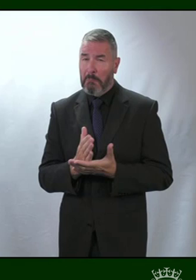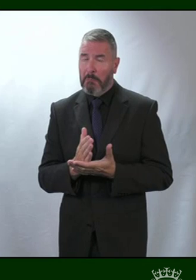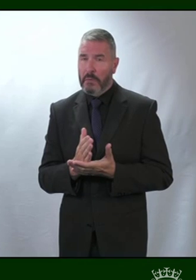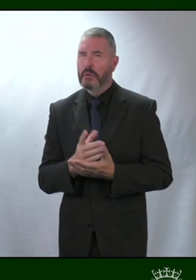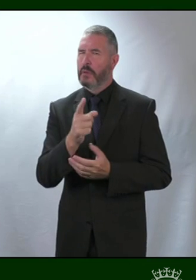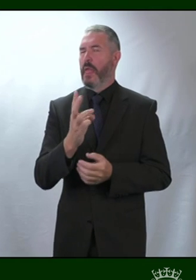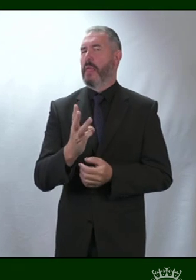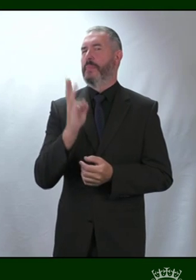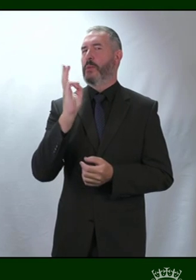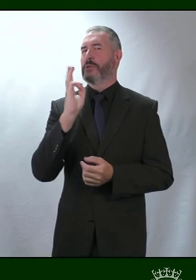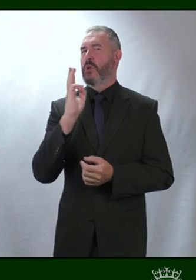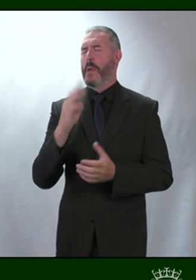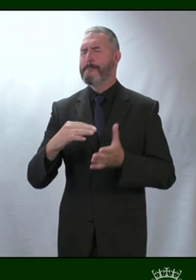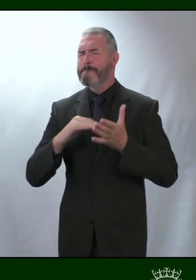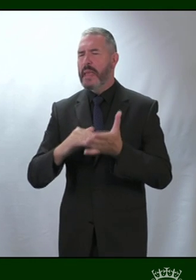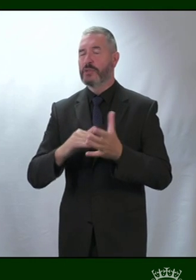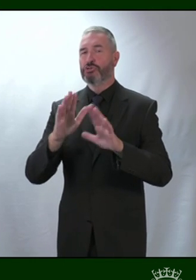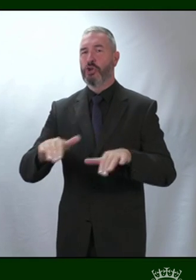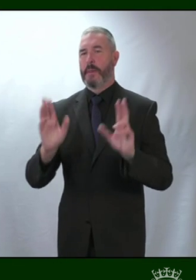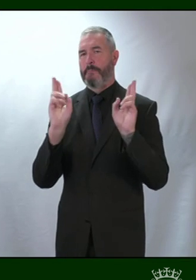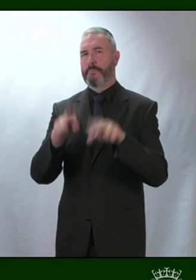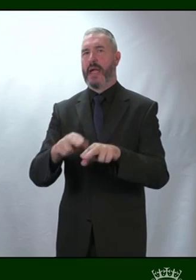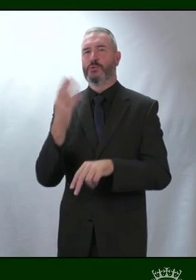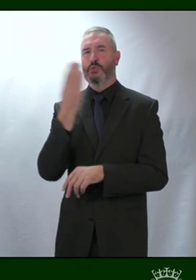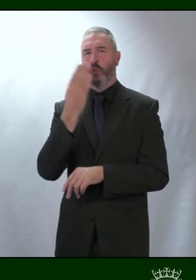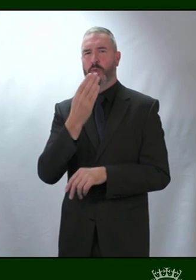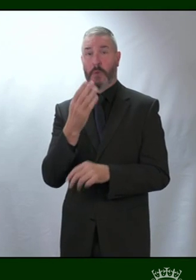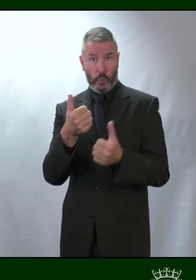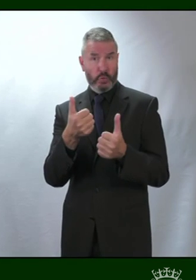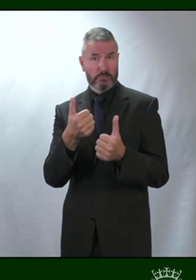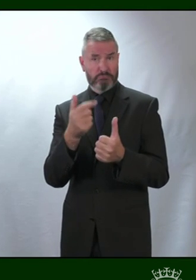Three weeks ago, millions of children went back to school—that is a good thing.